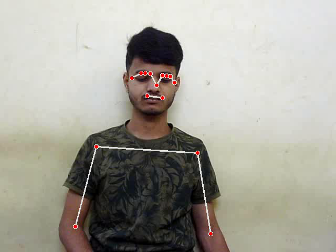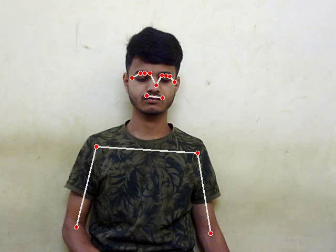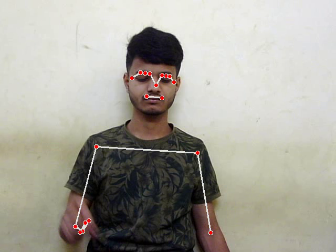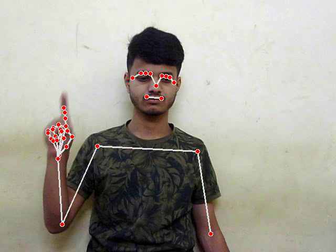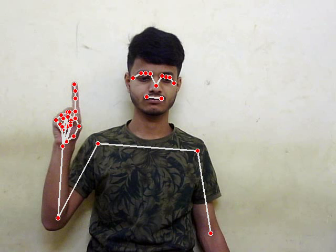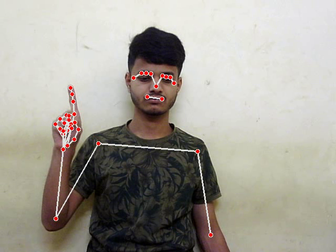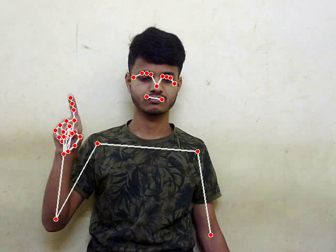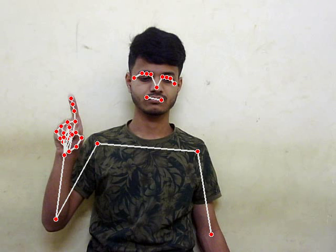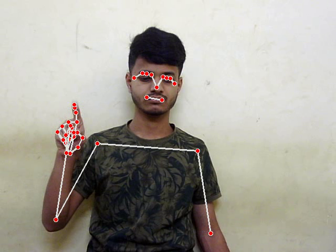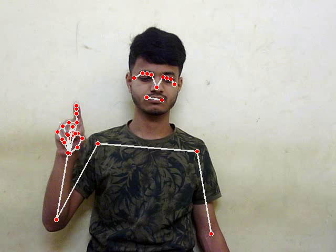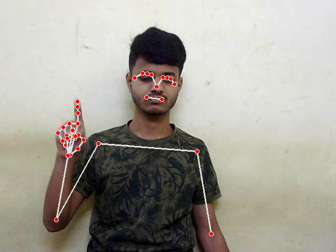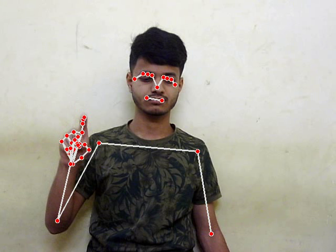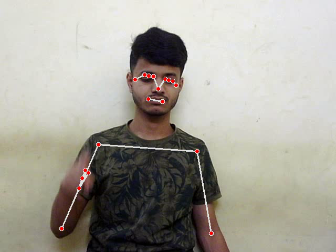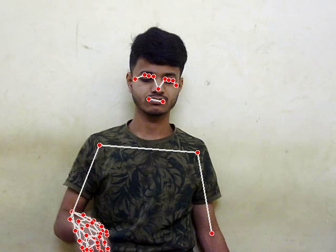need